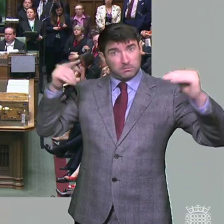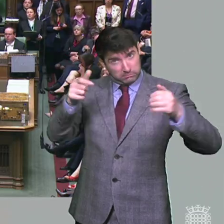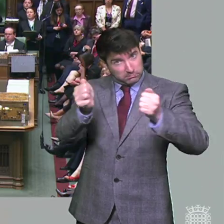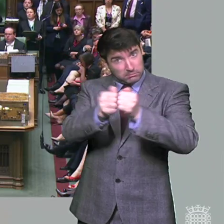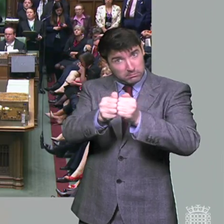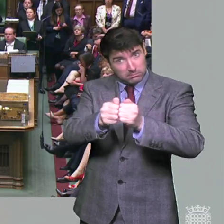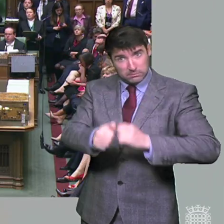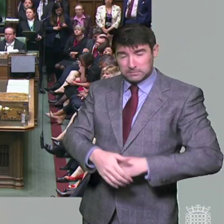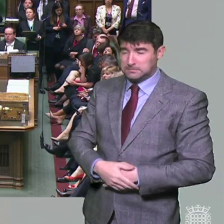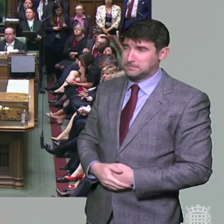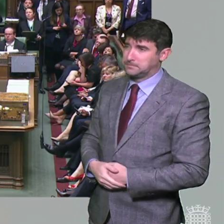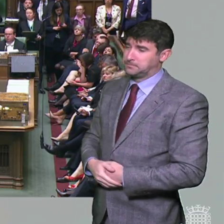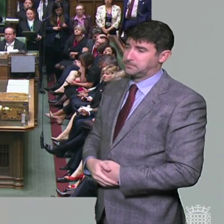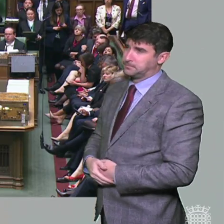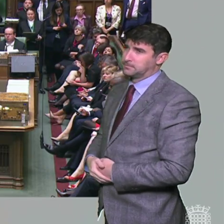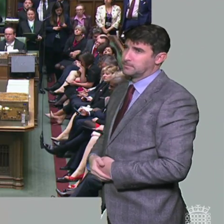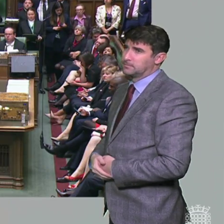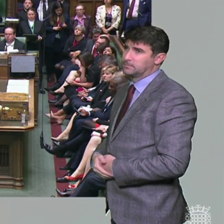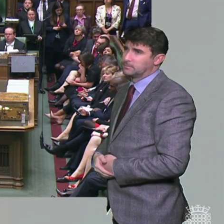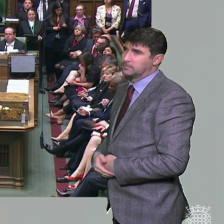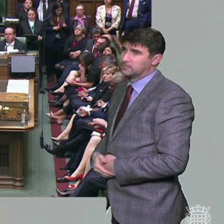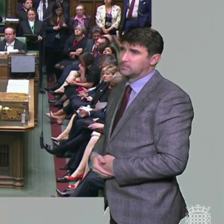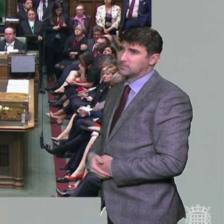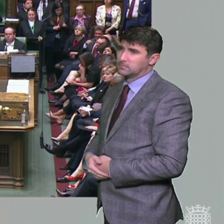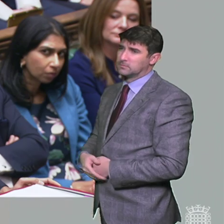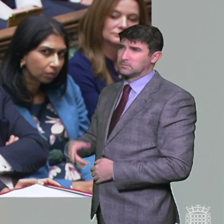I thank the right honourable Gentleman for his kind remarks.